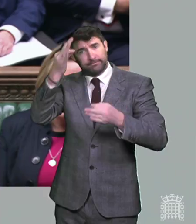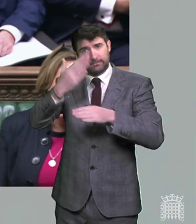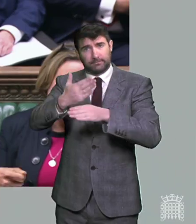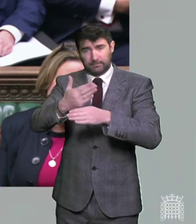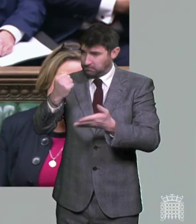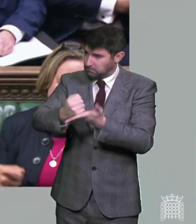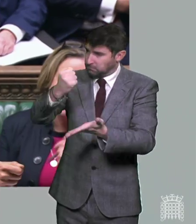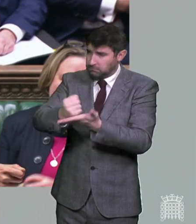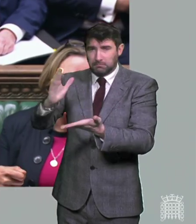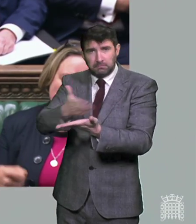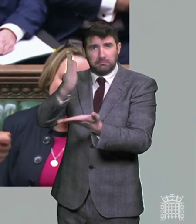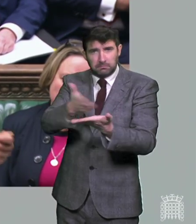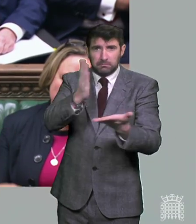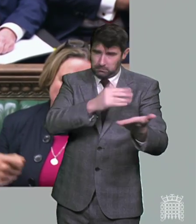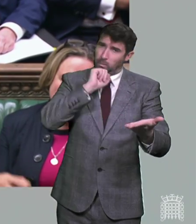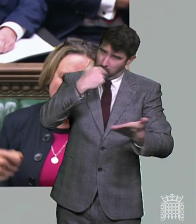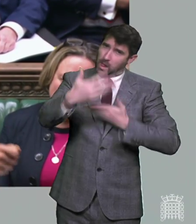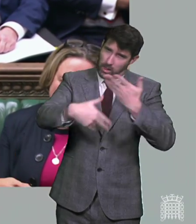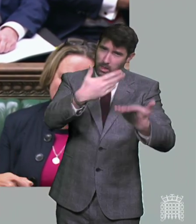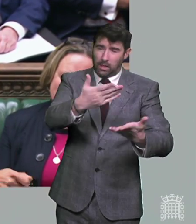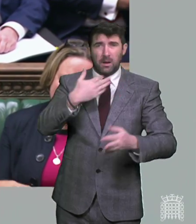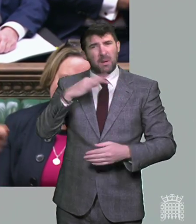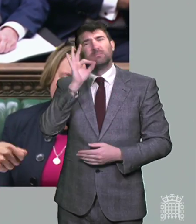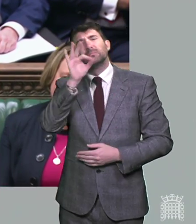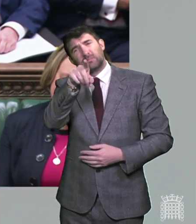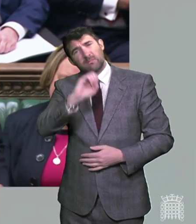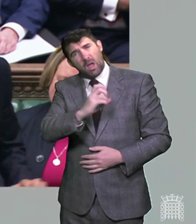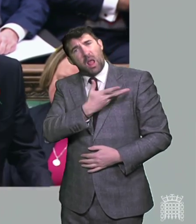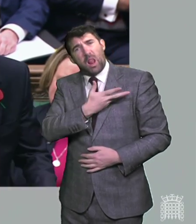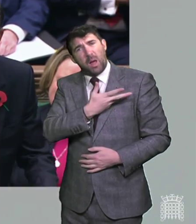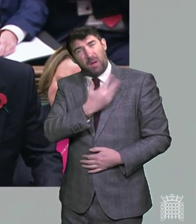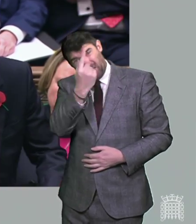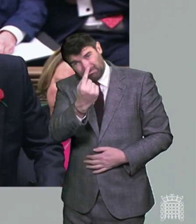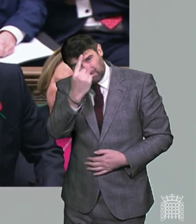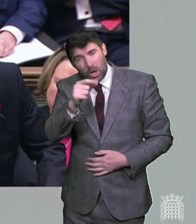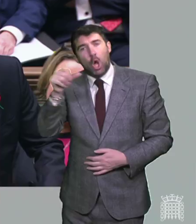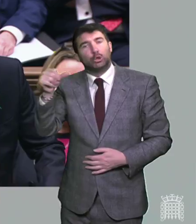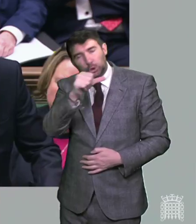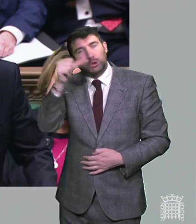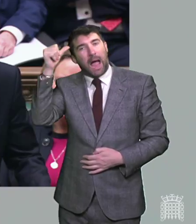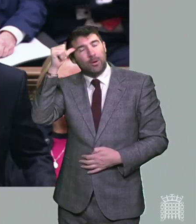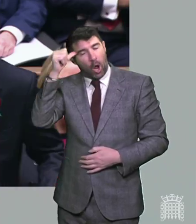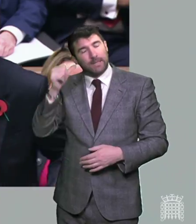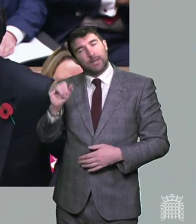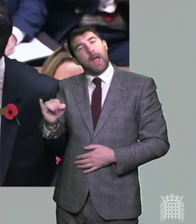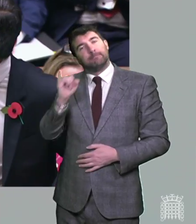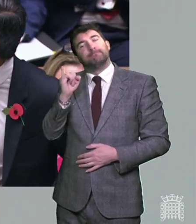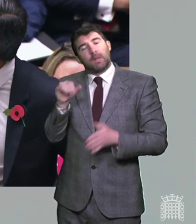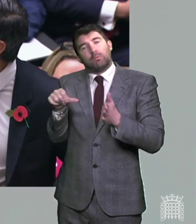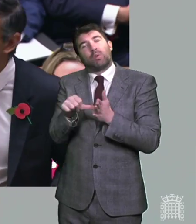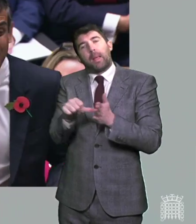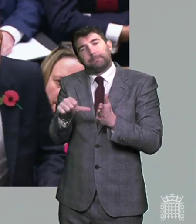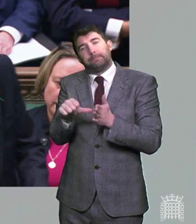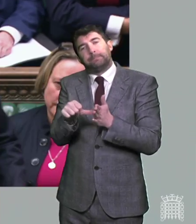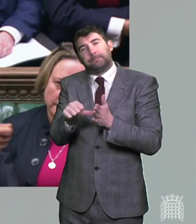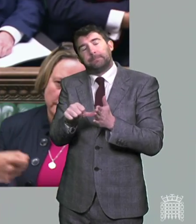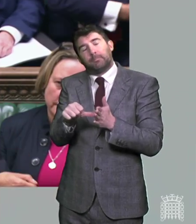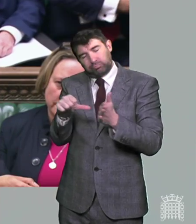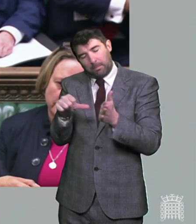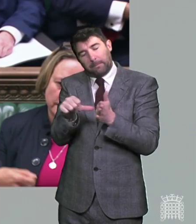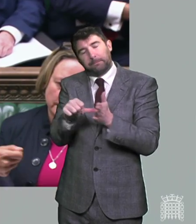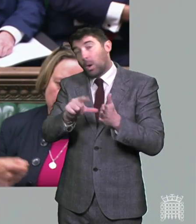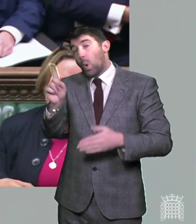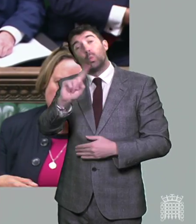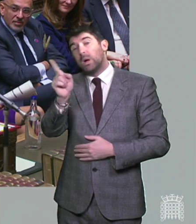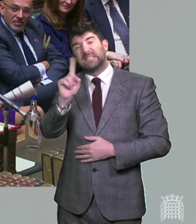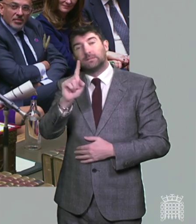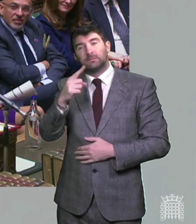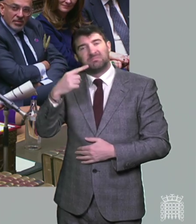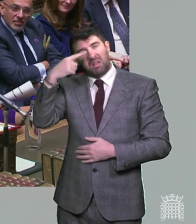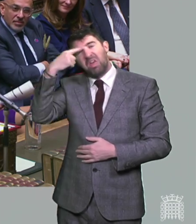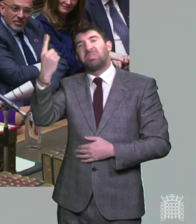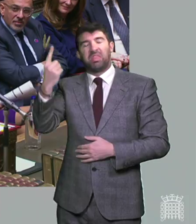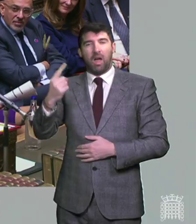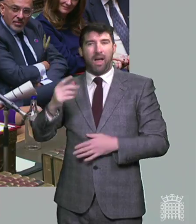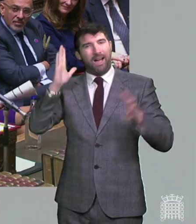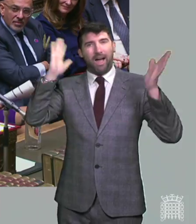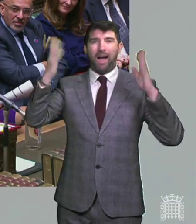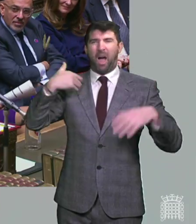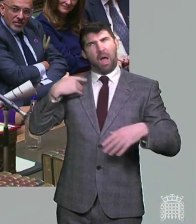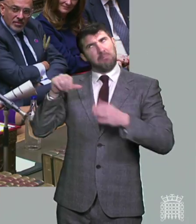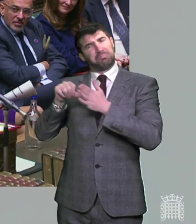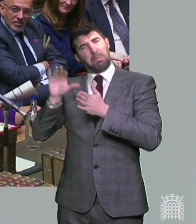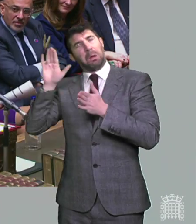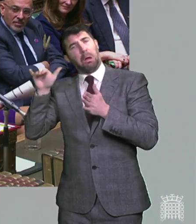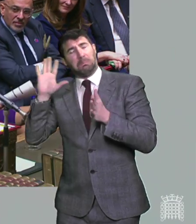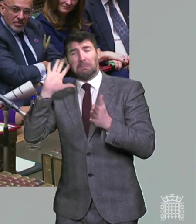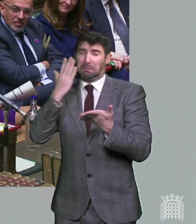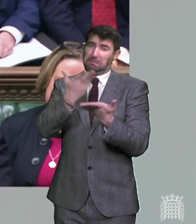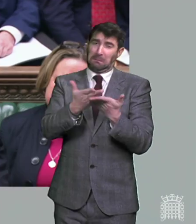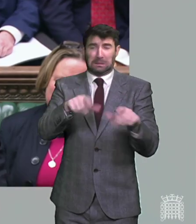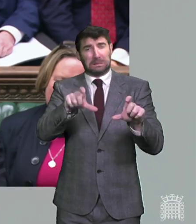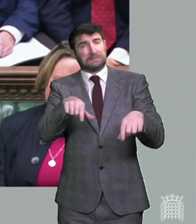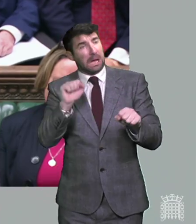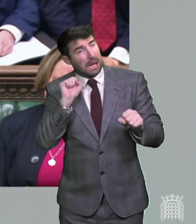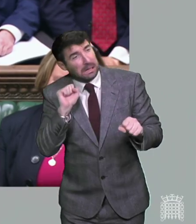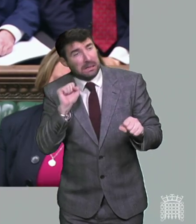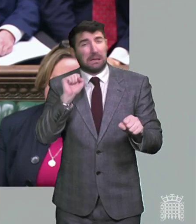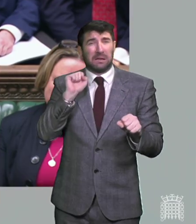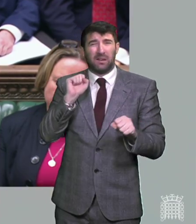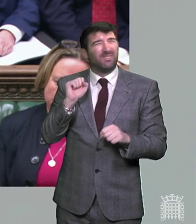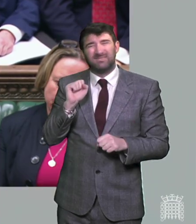If he really was serious about fixing this problem, he would acknowledge that we need to tackle the issue of people putting in spurious claims—spurious, repeated, last-minute claims—to frustrate the process.